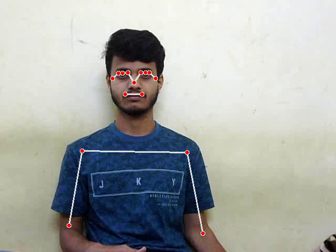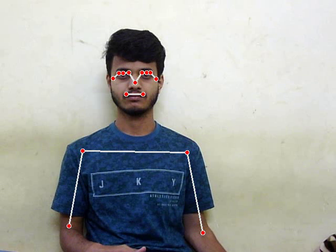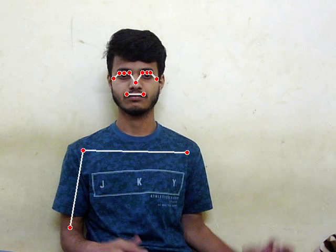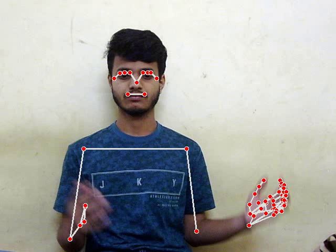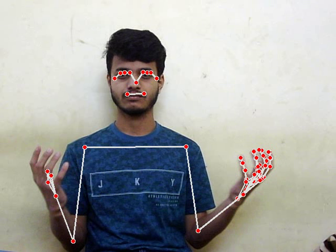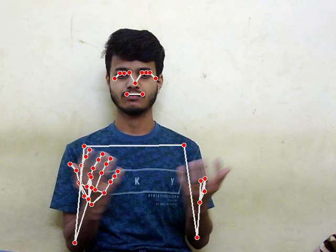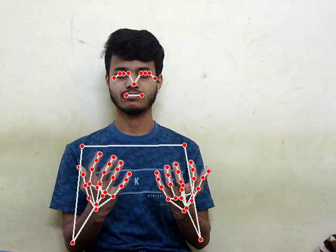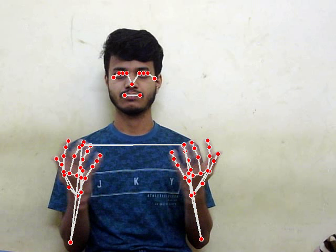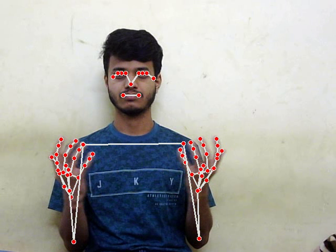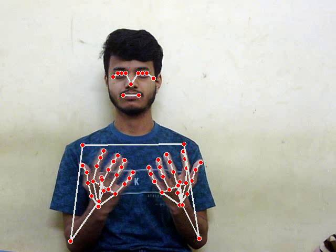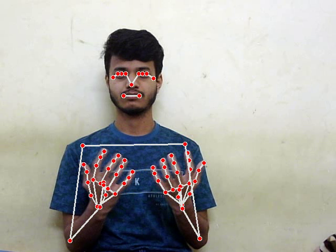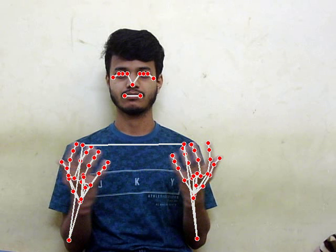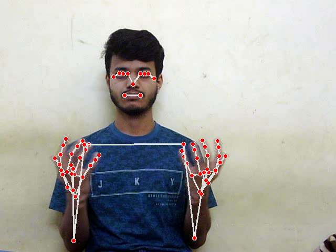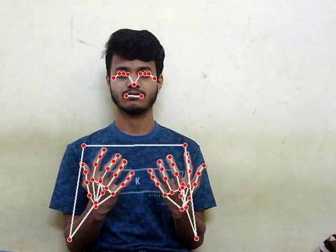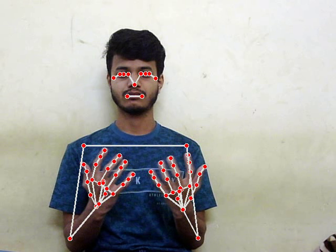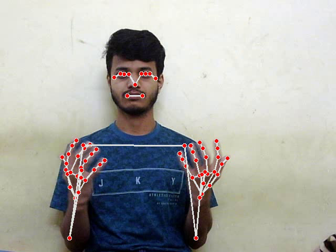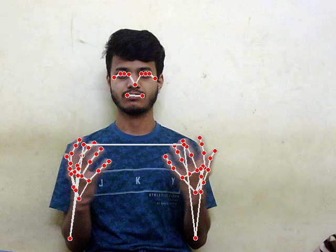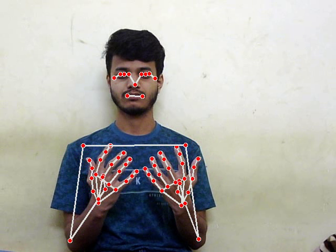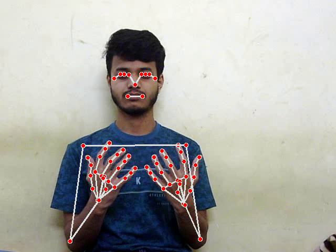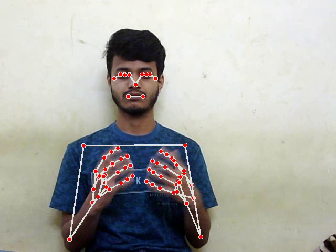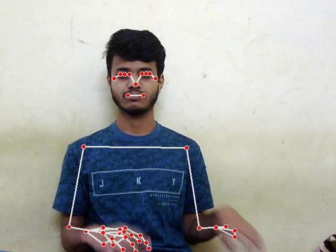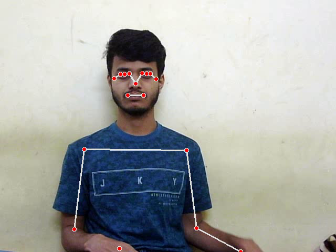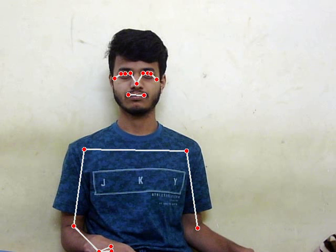what